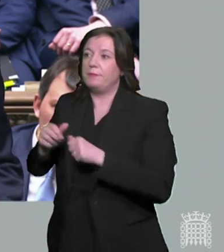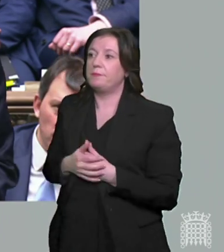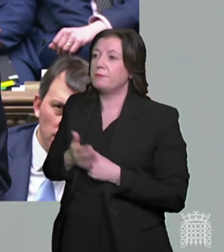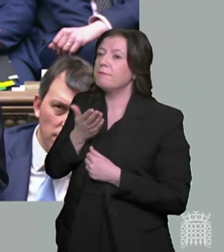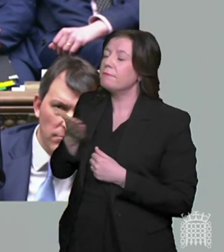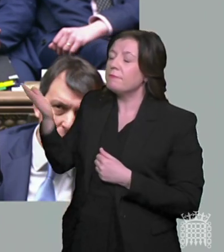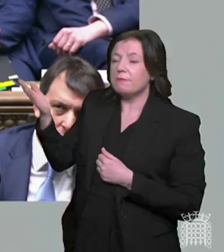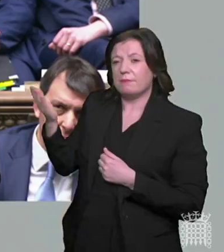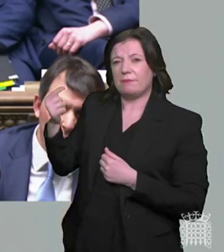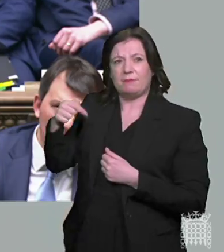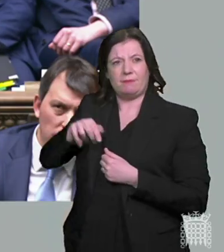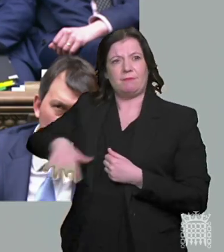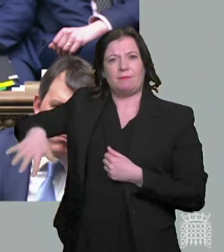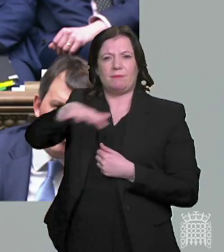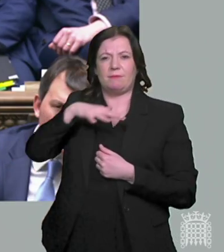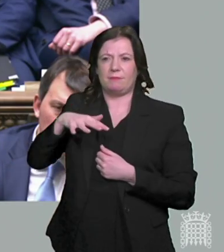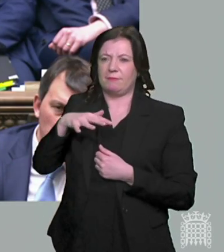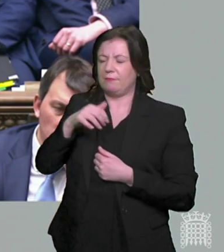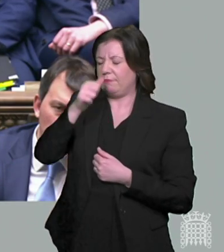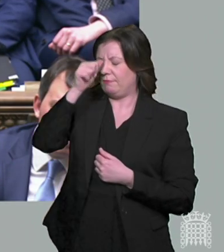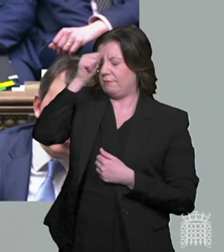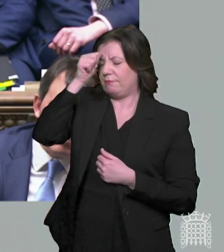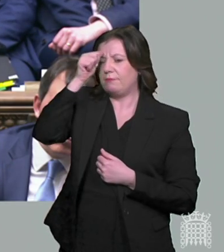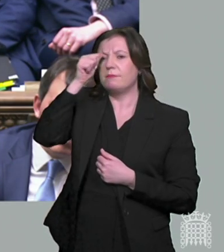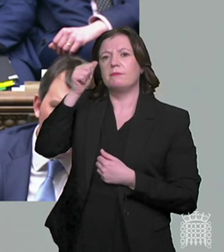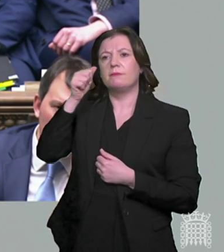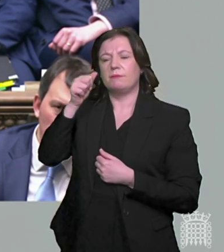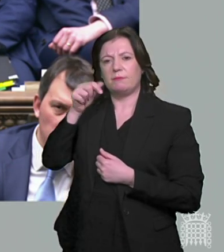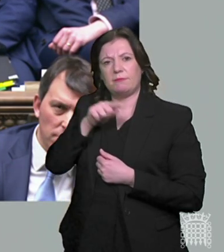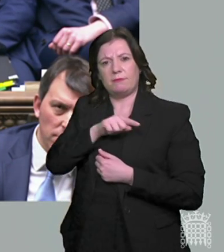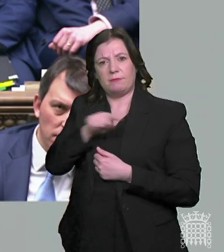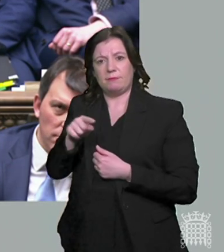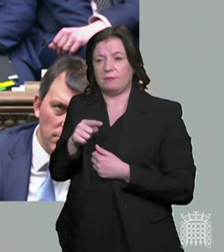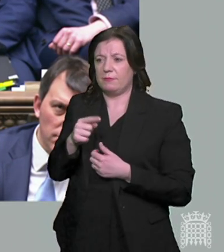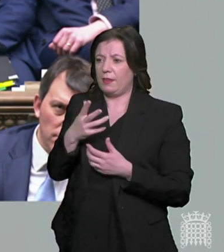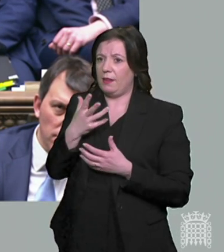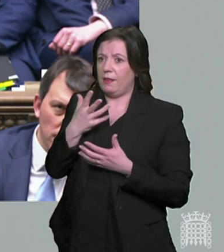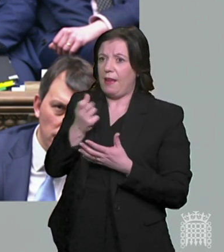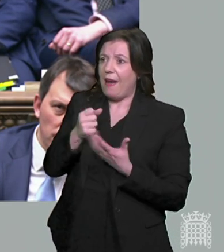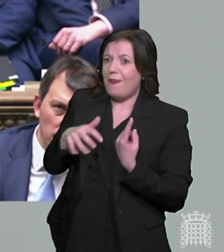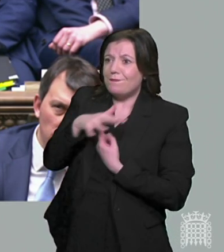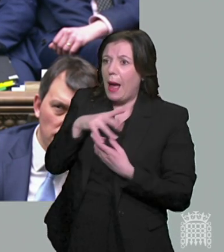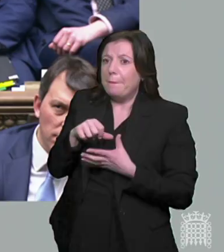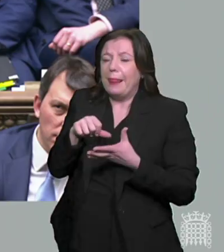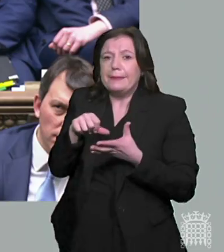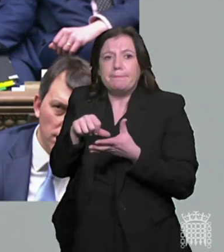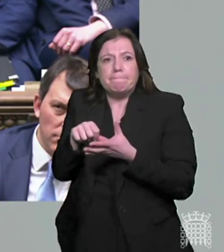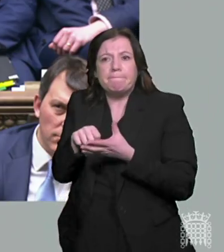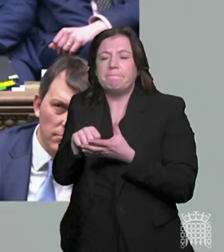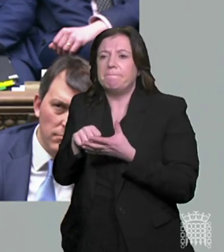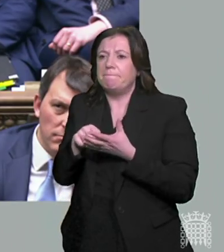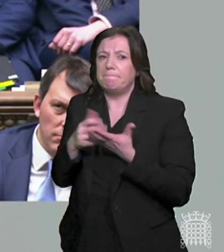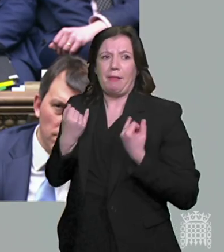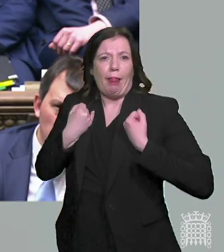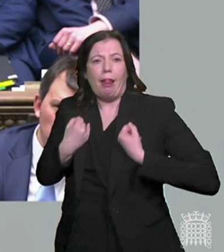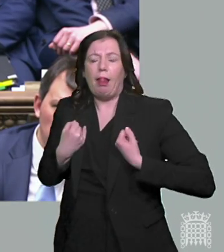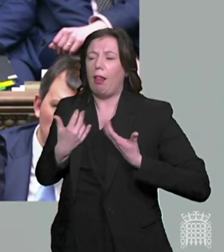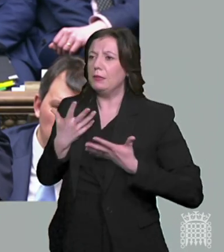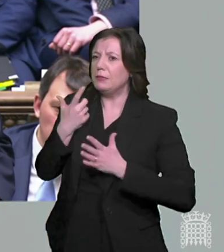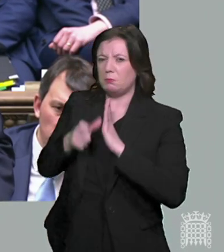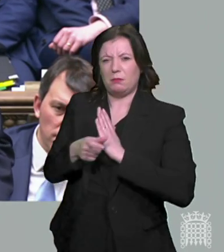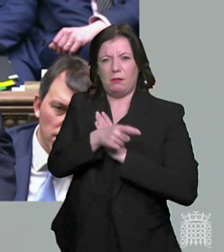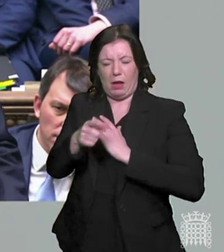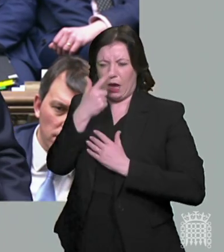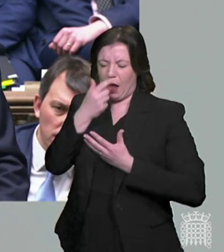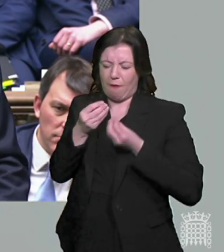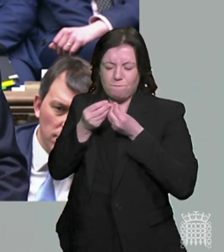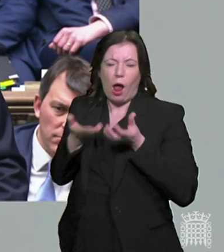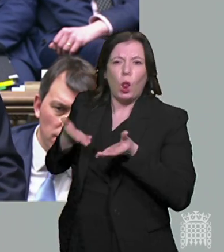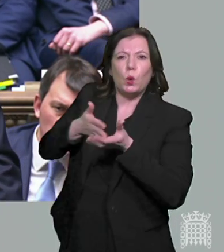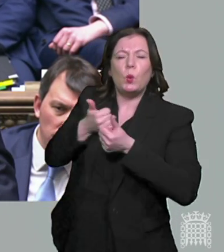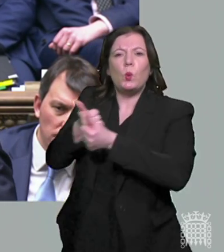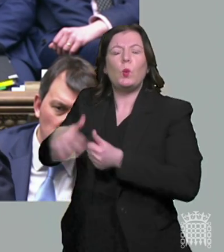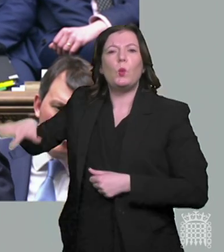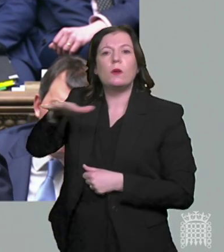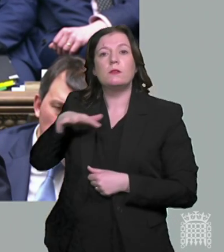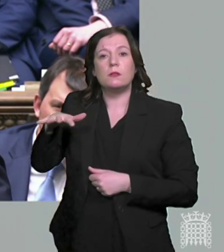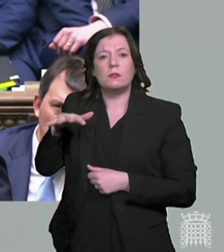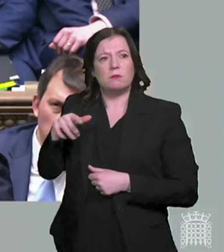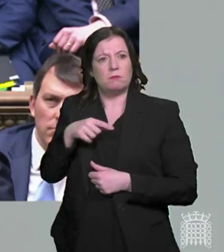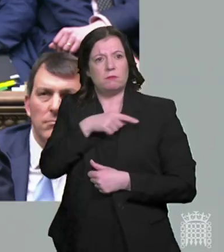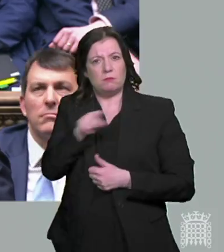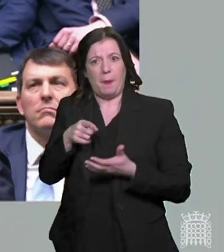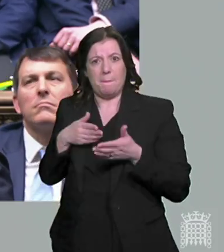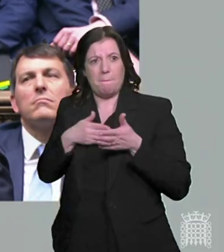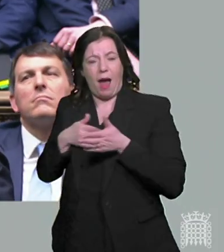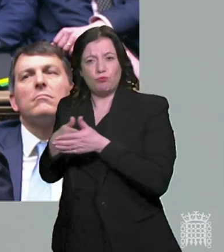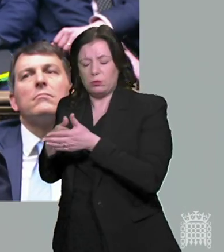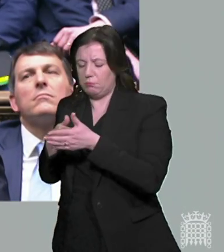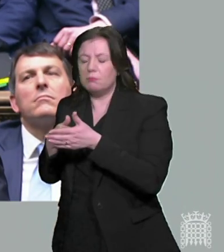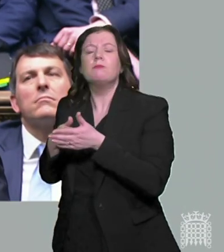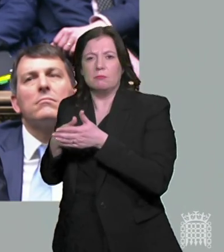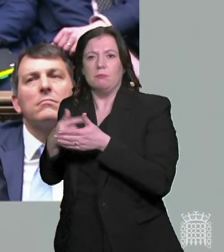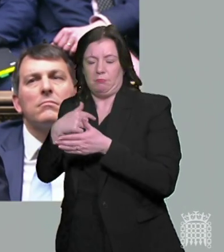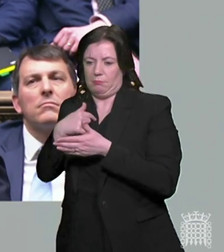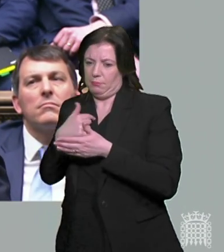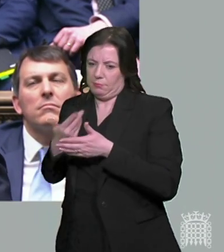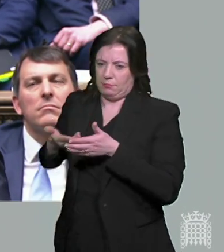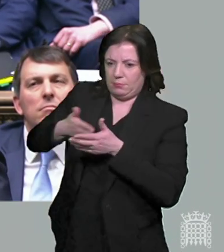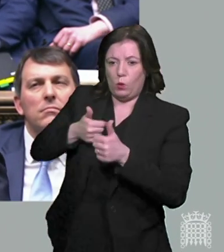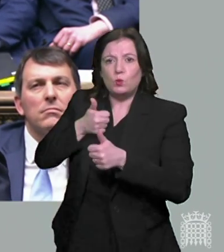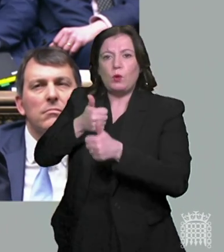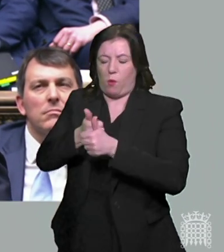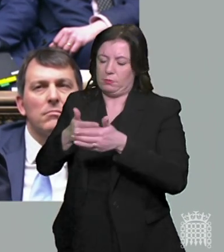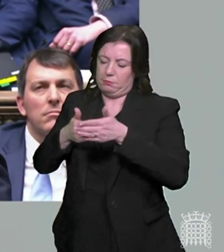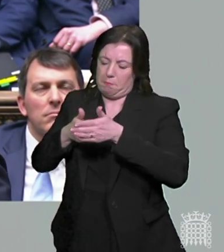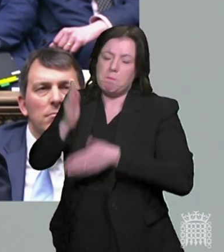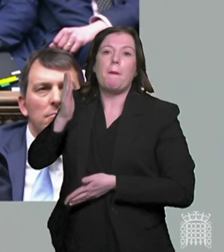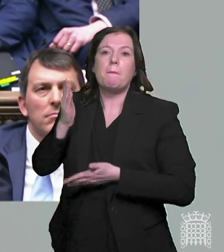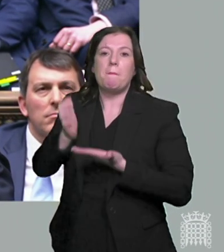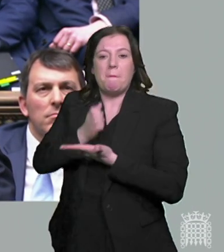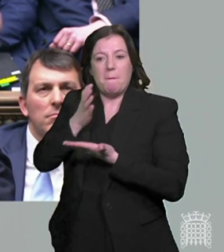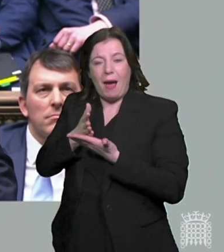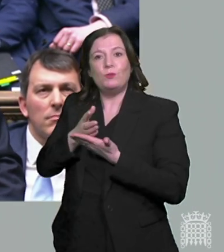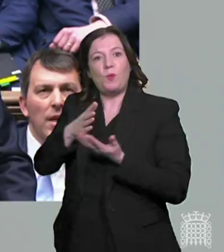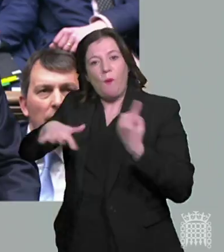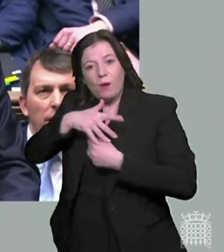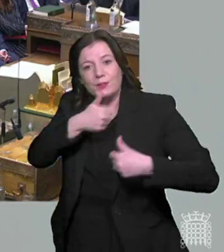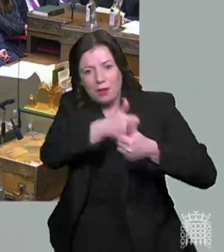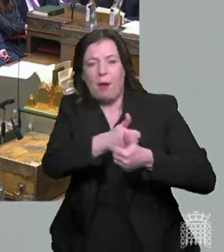No civilised society can ignore the contribution that can be made by those with challenging family circumstances, a long-term illness or a disability, so today we remove the barriers that we can, with reforms that strengthen our society as well as our economy.